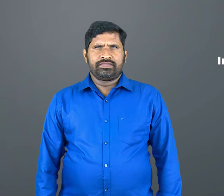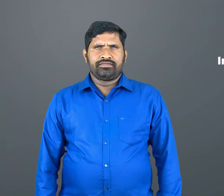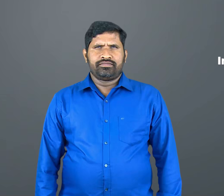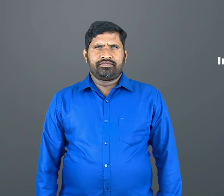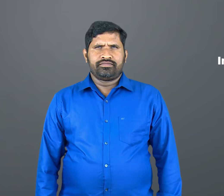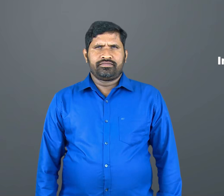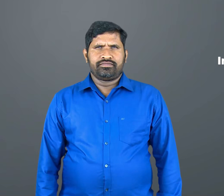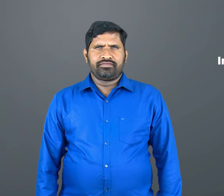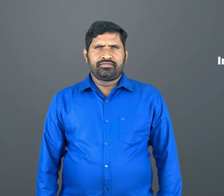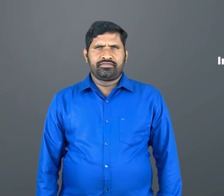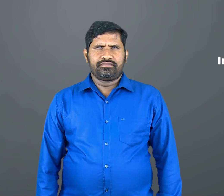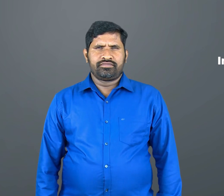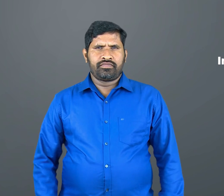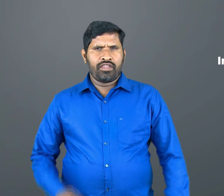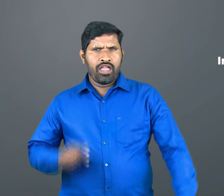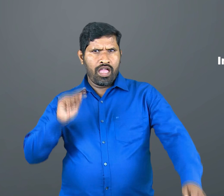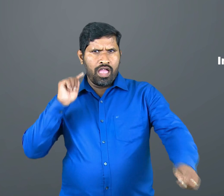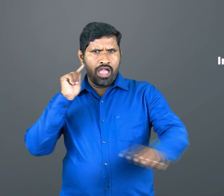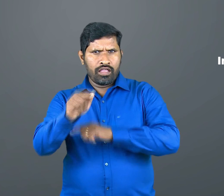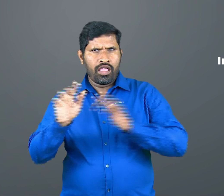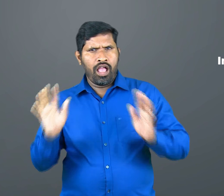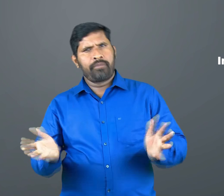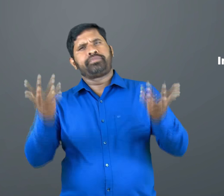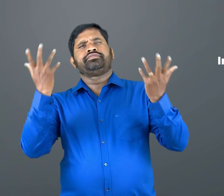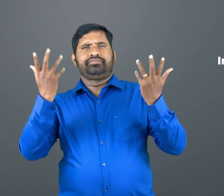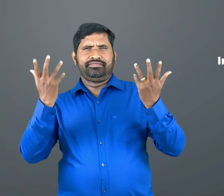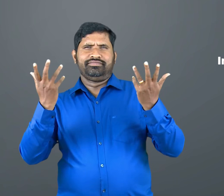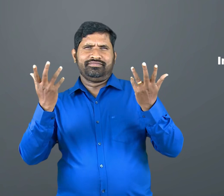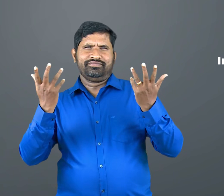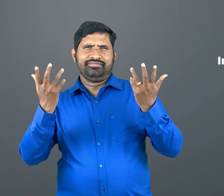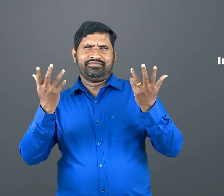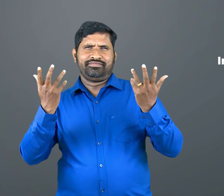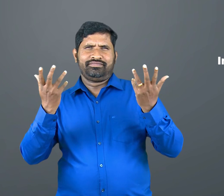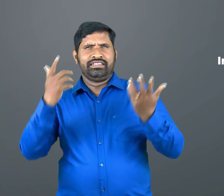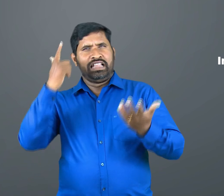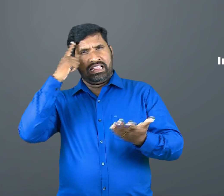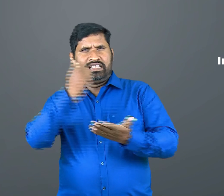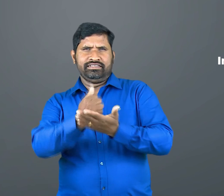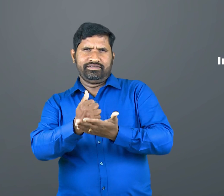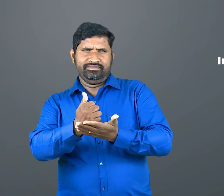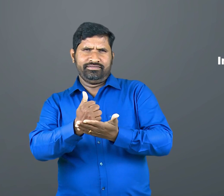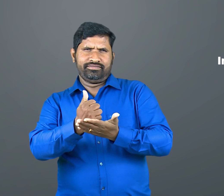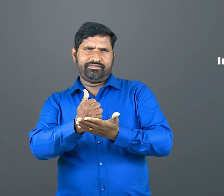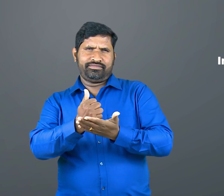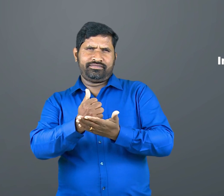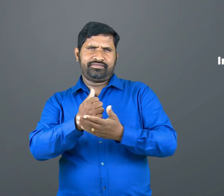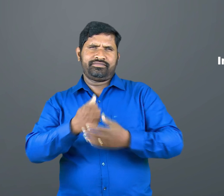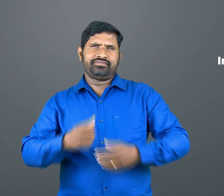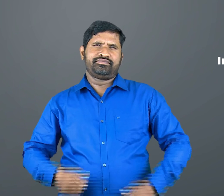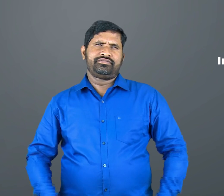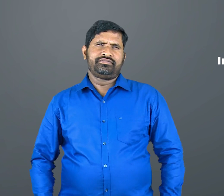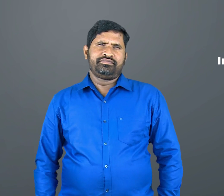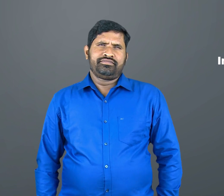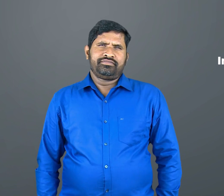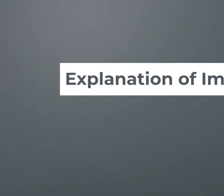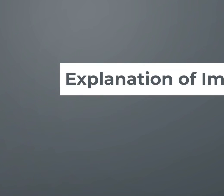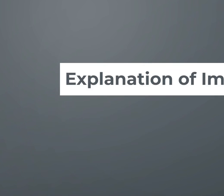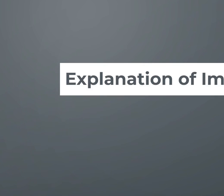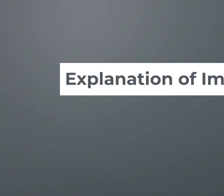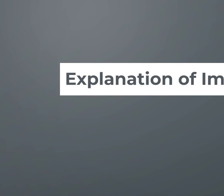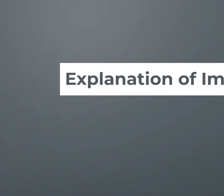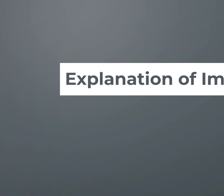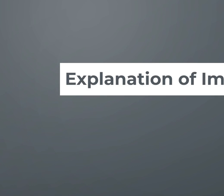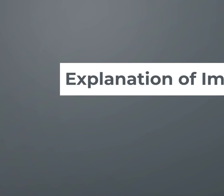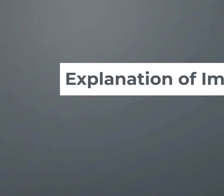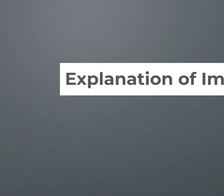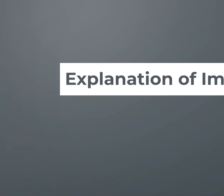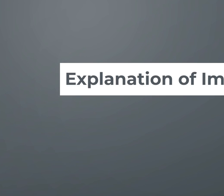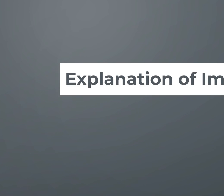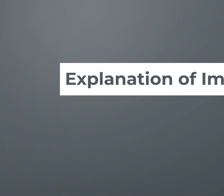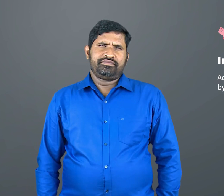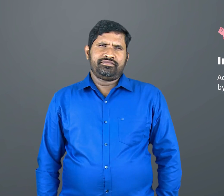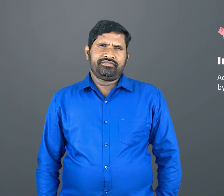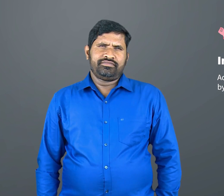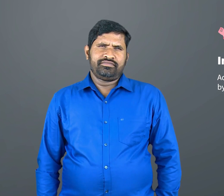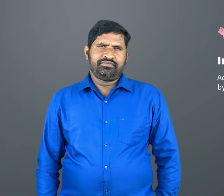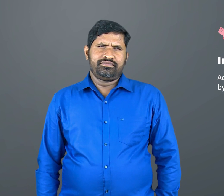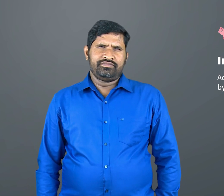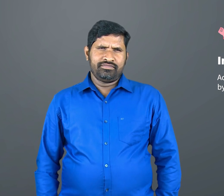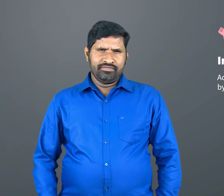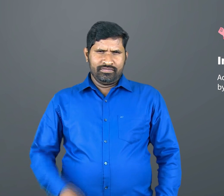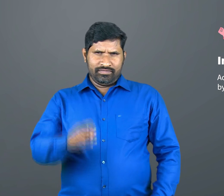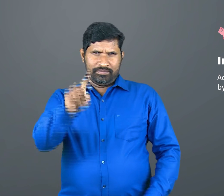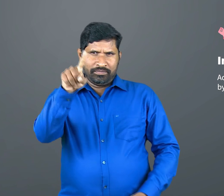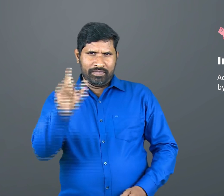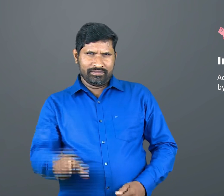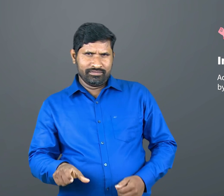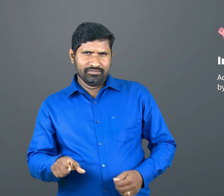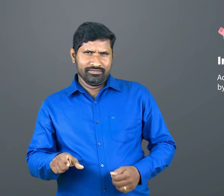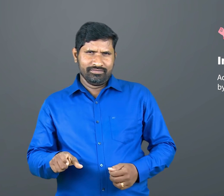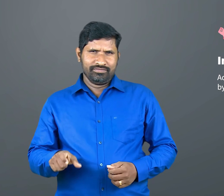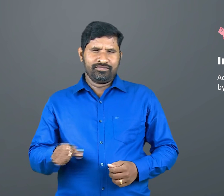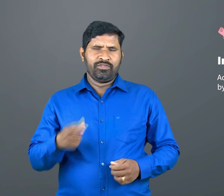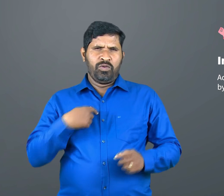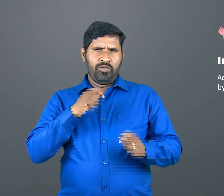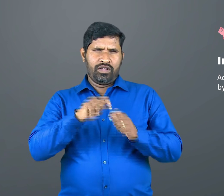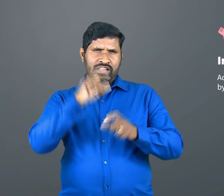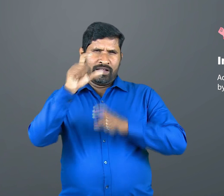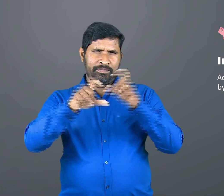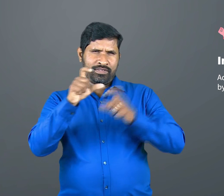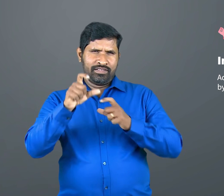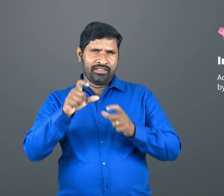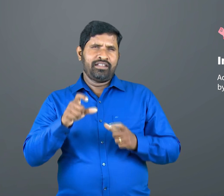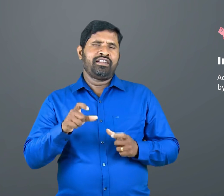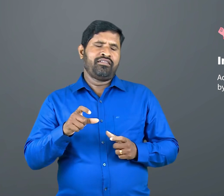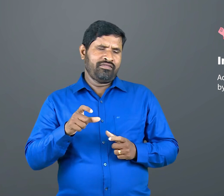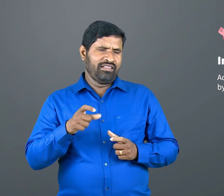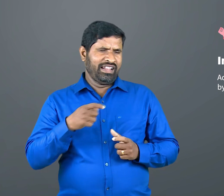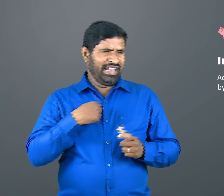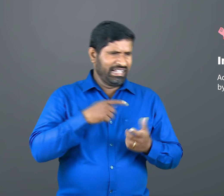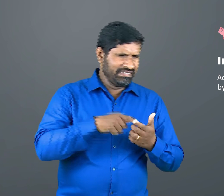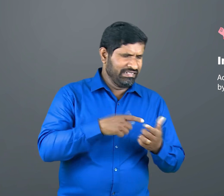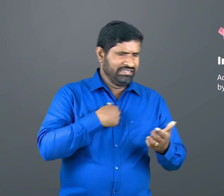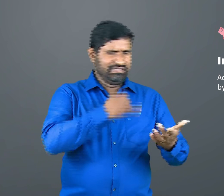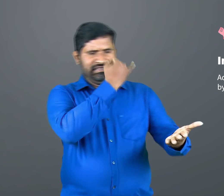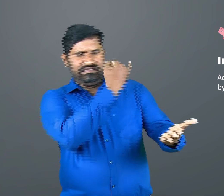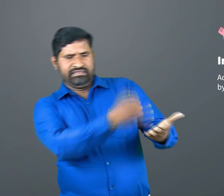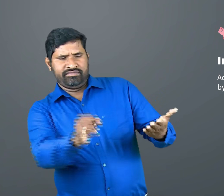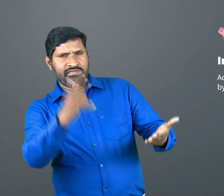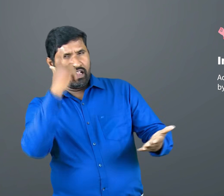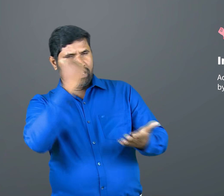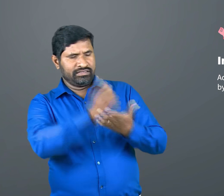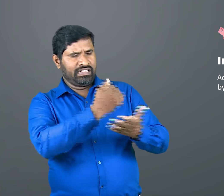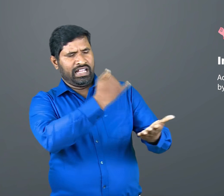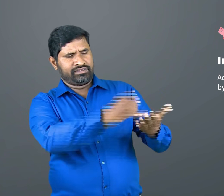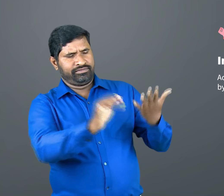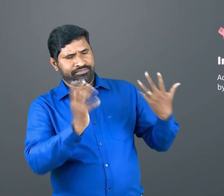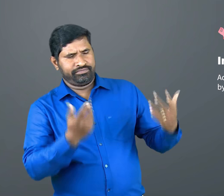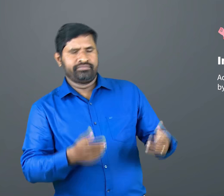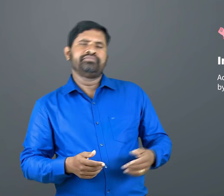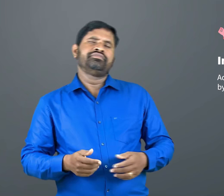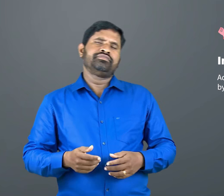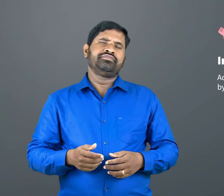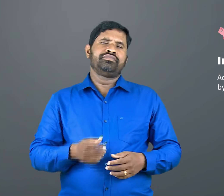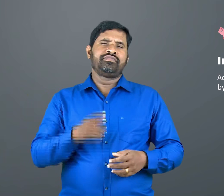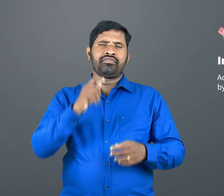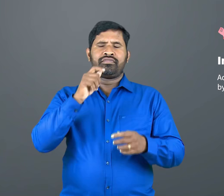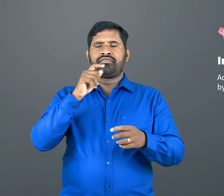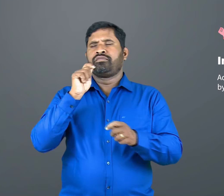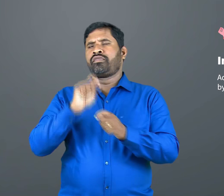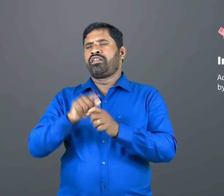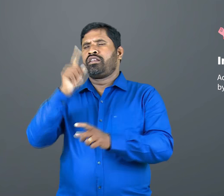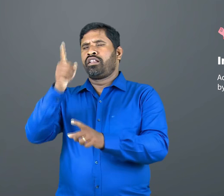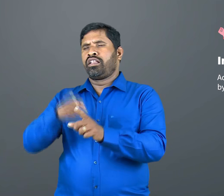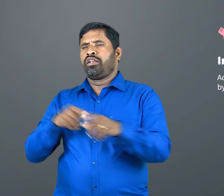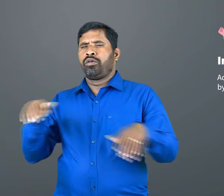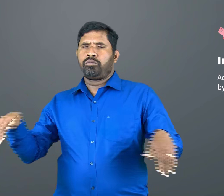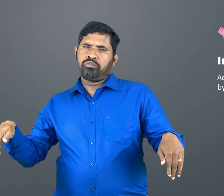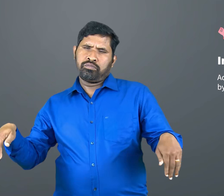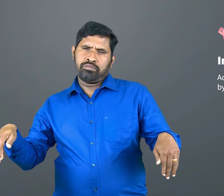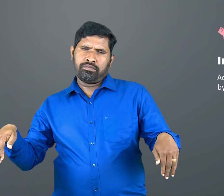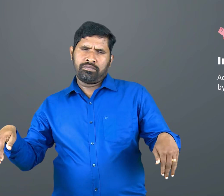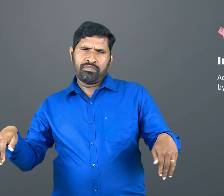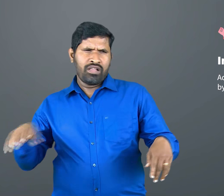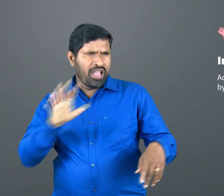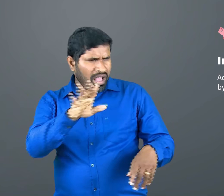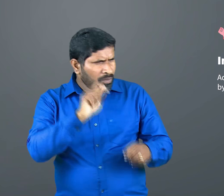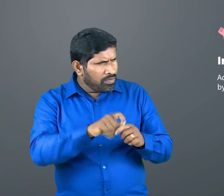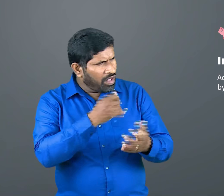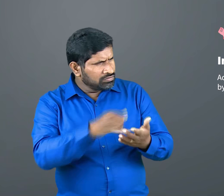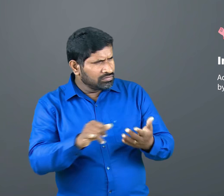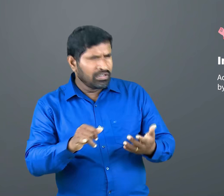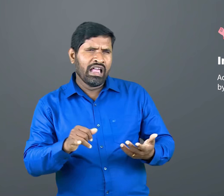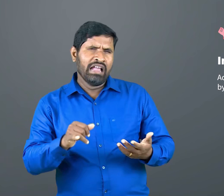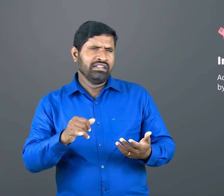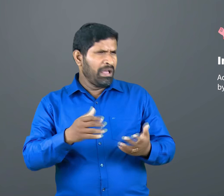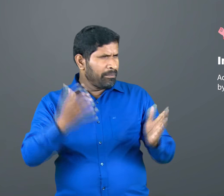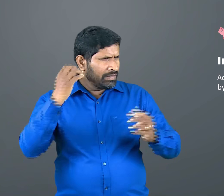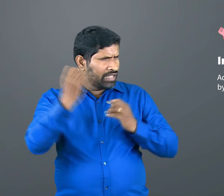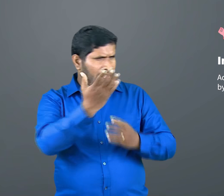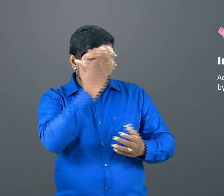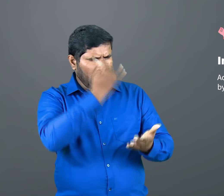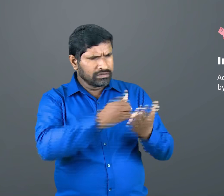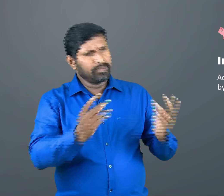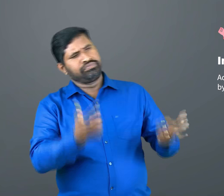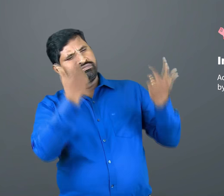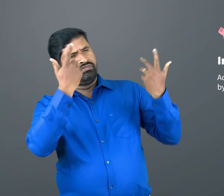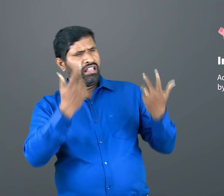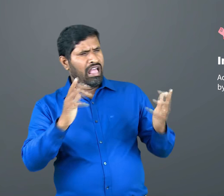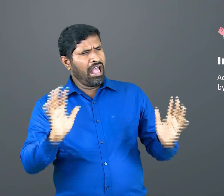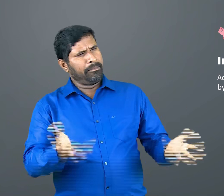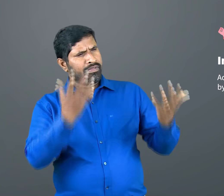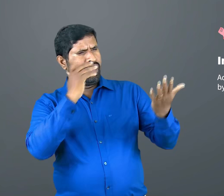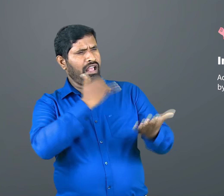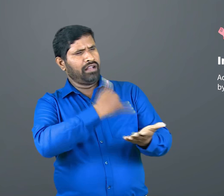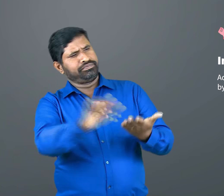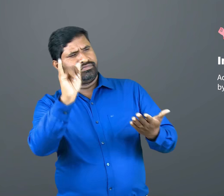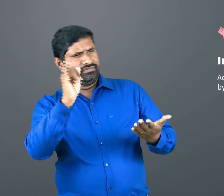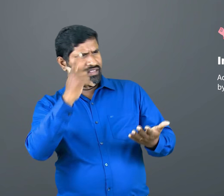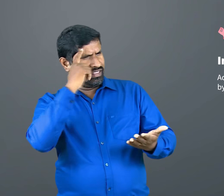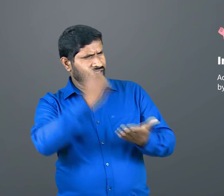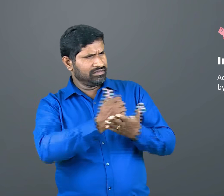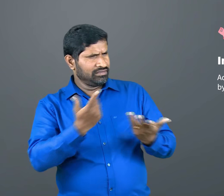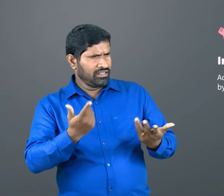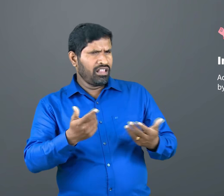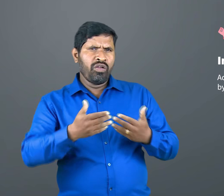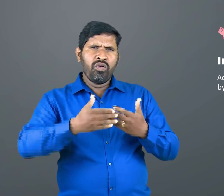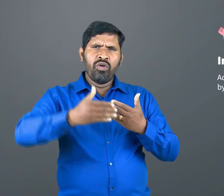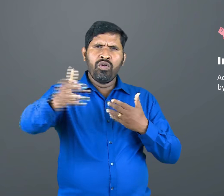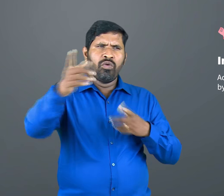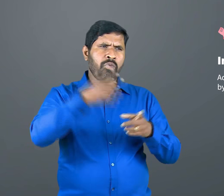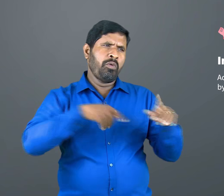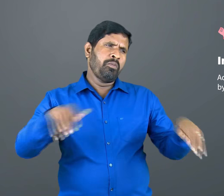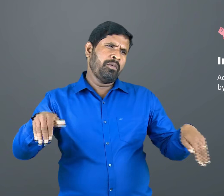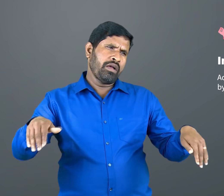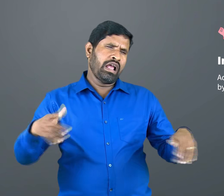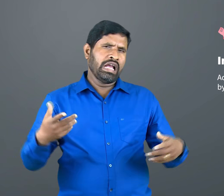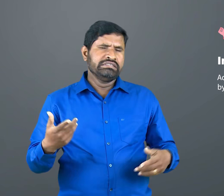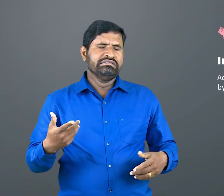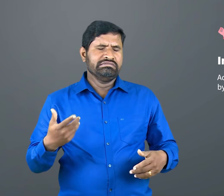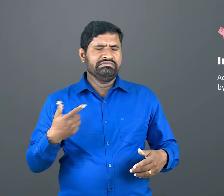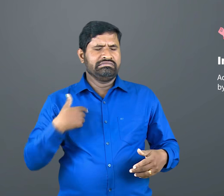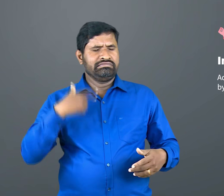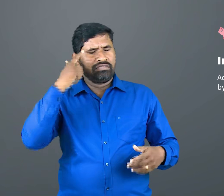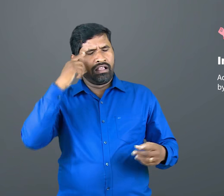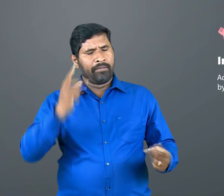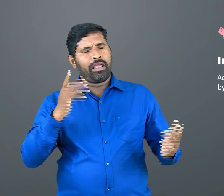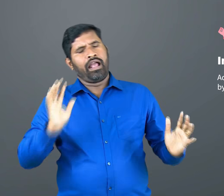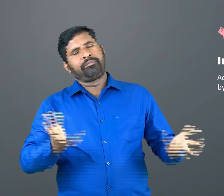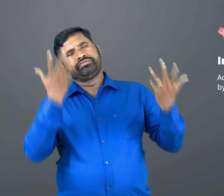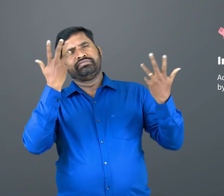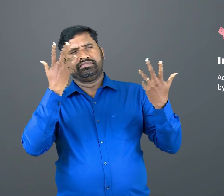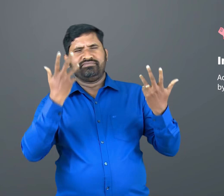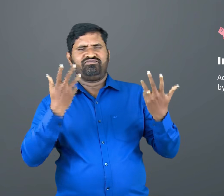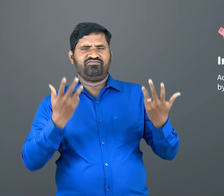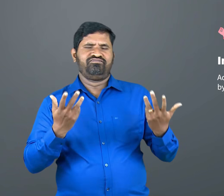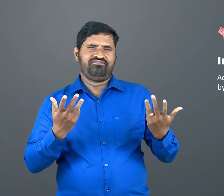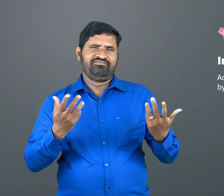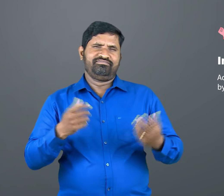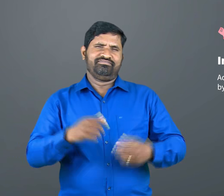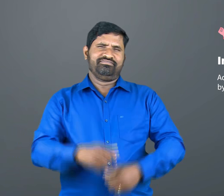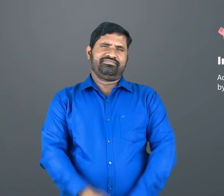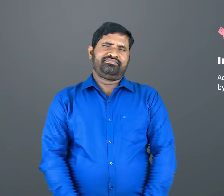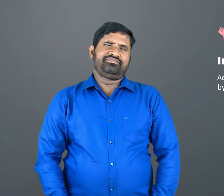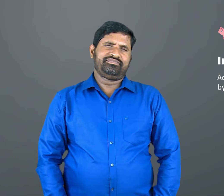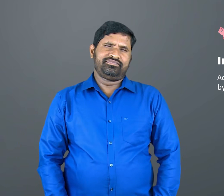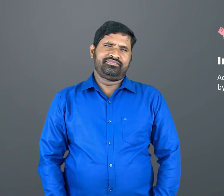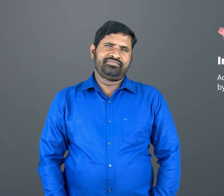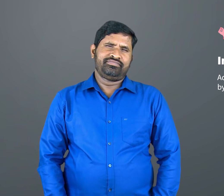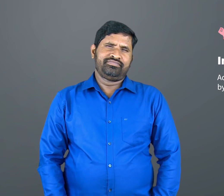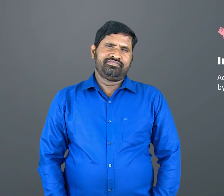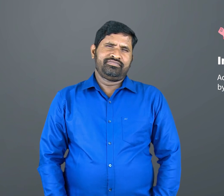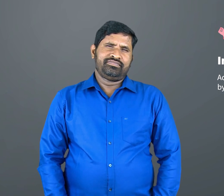Impulsive